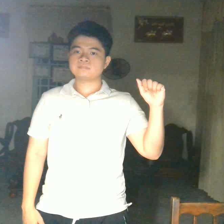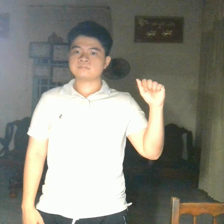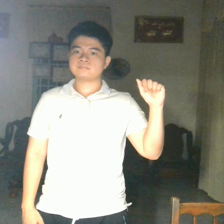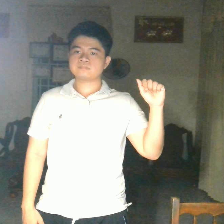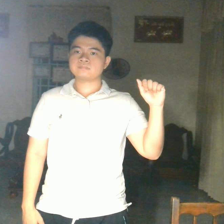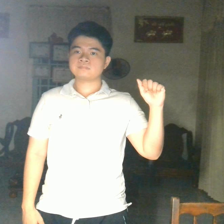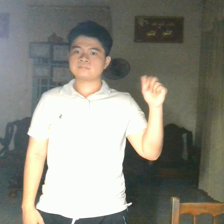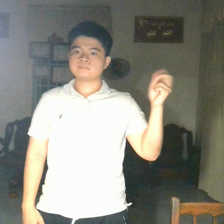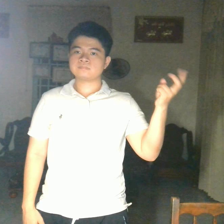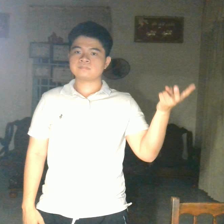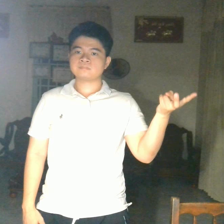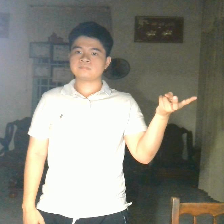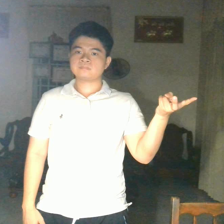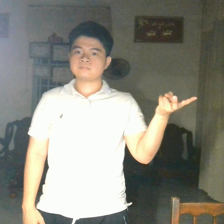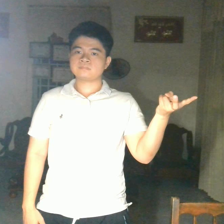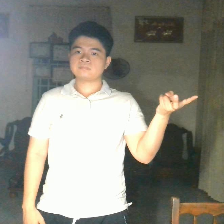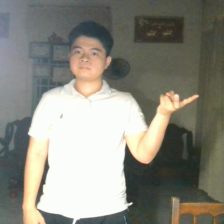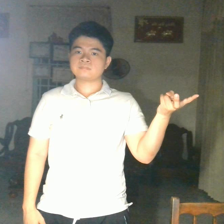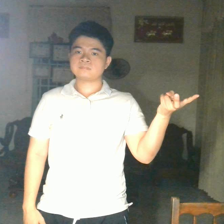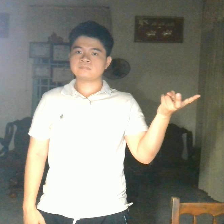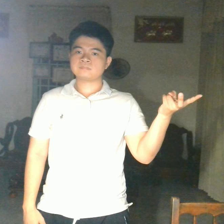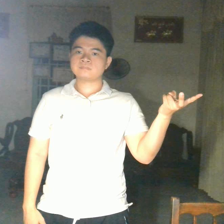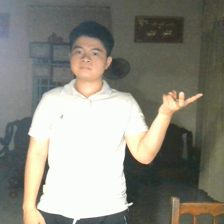ă